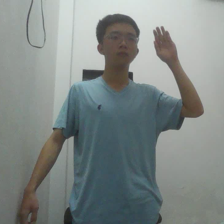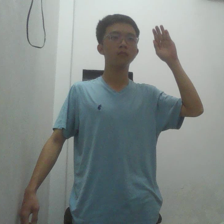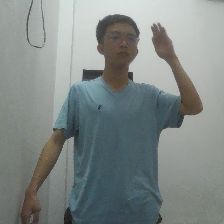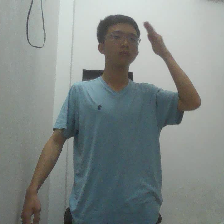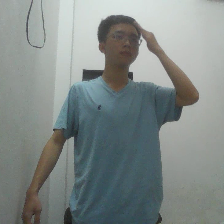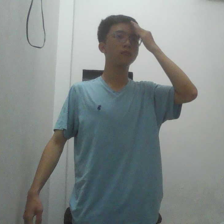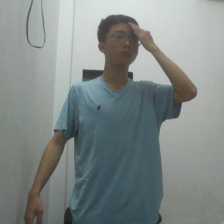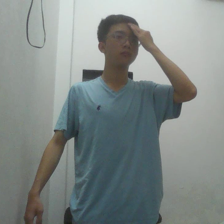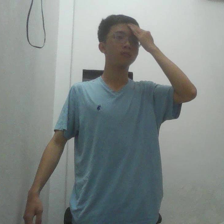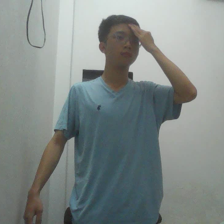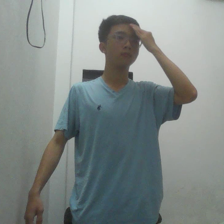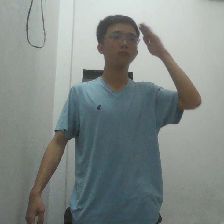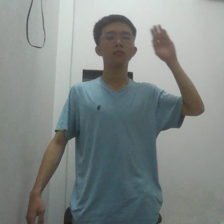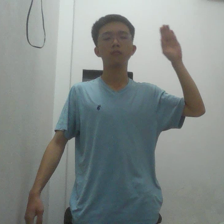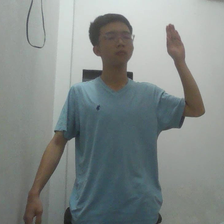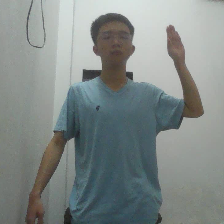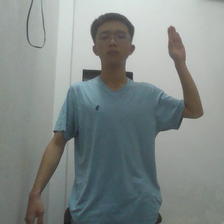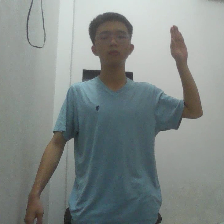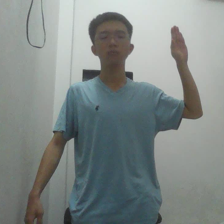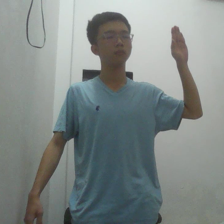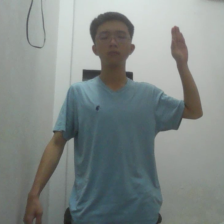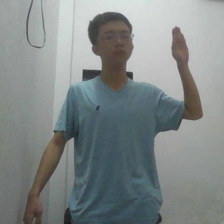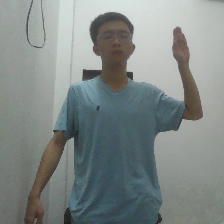khong biet